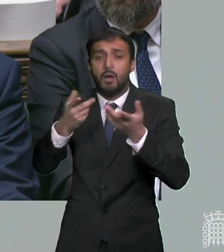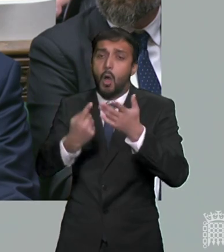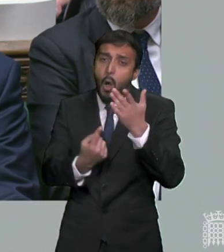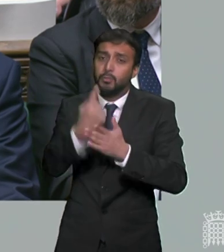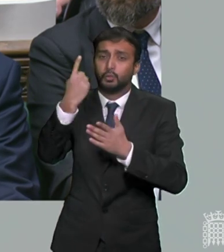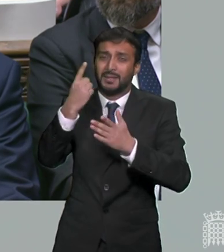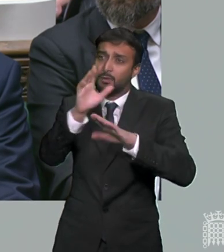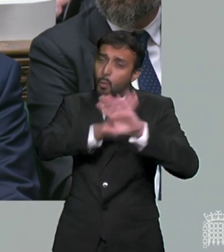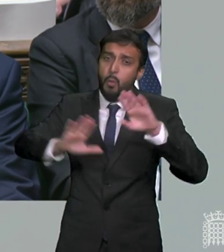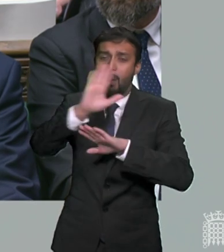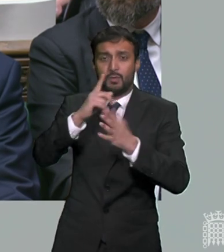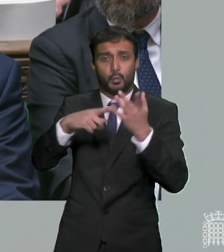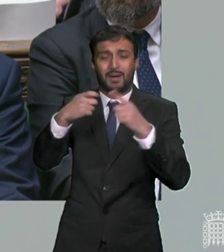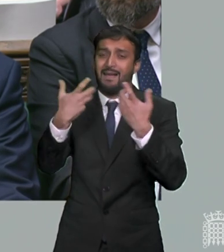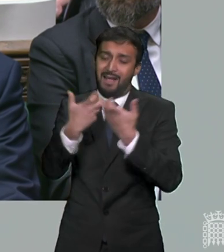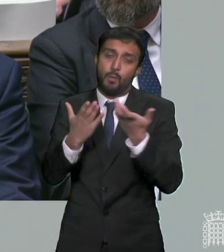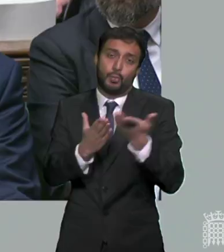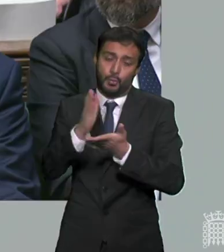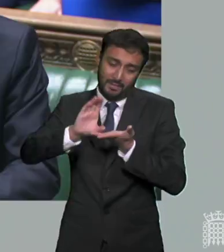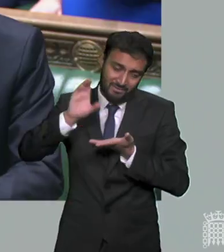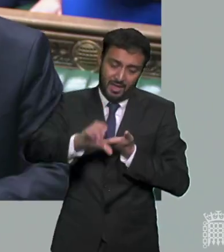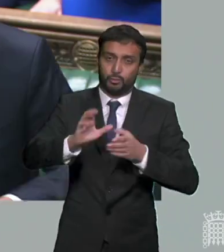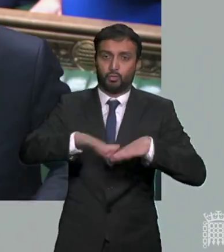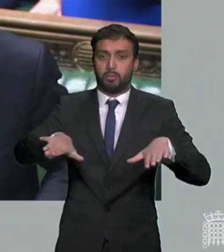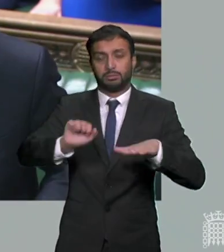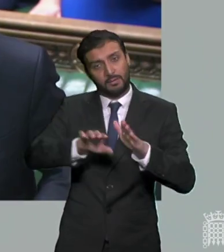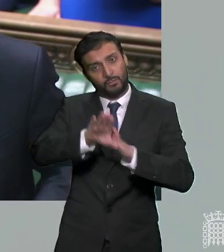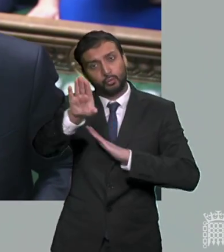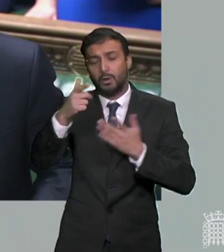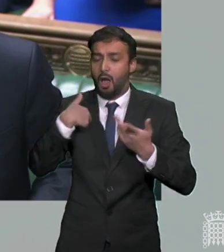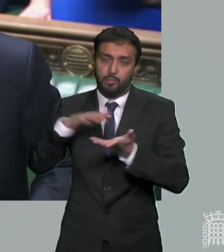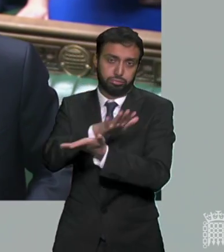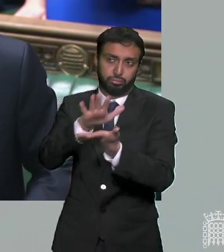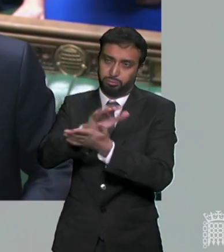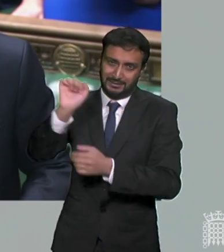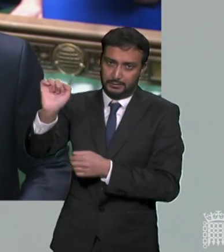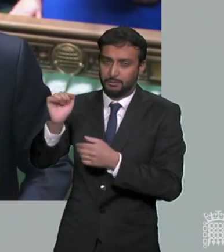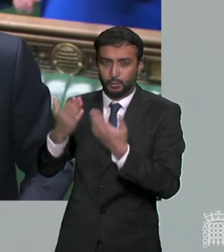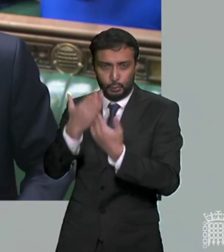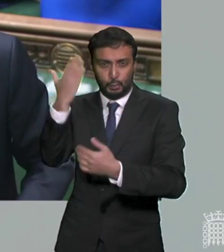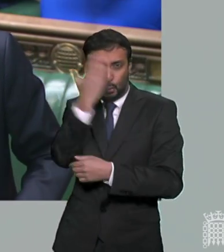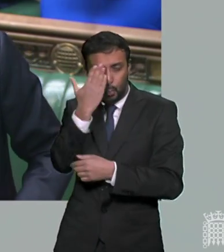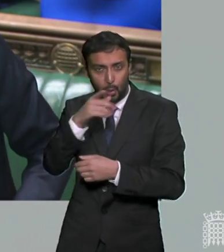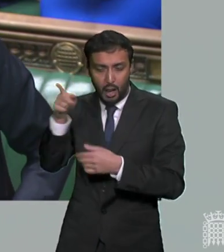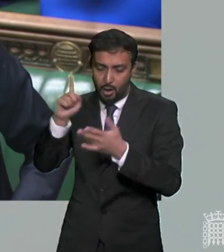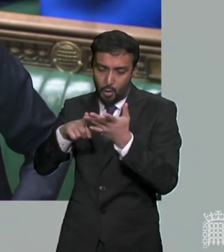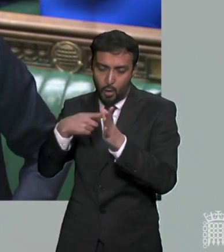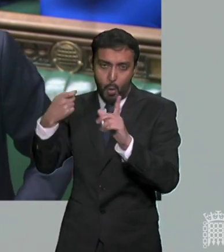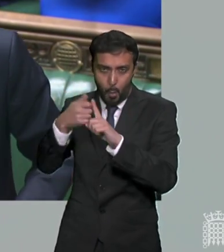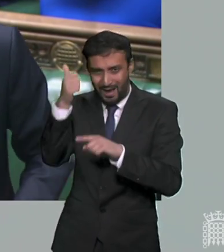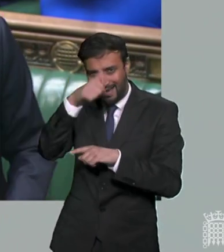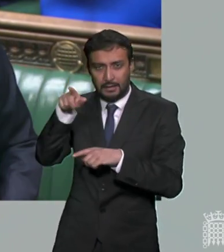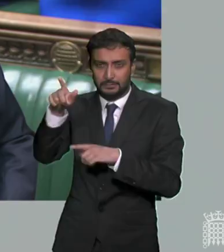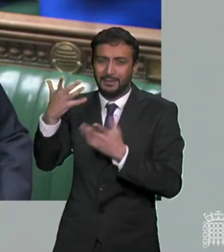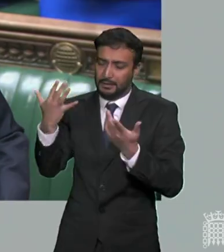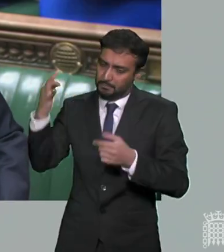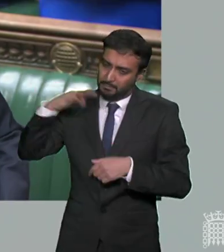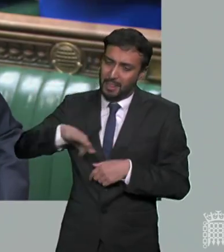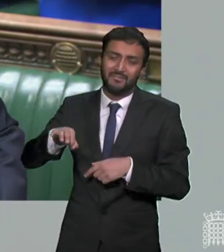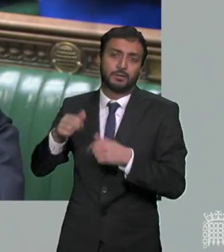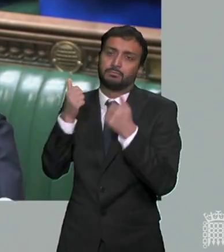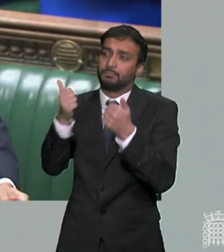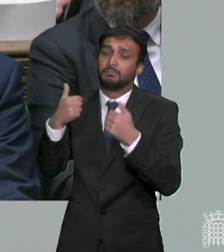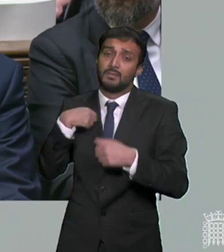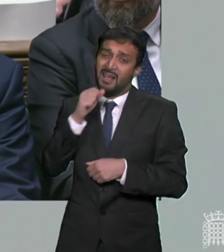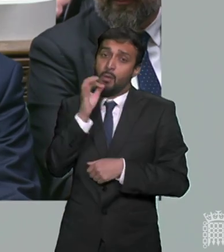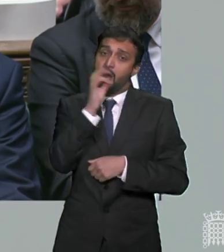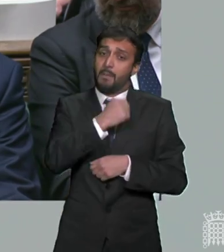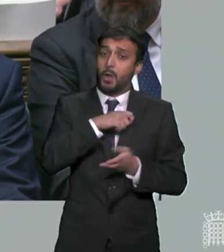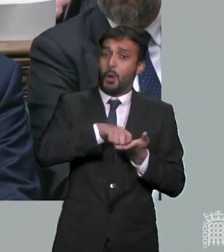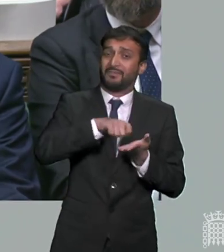I am absolutely delighted that Oak Academy in his constituency is benefiting from our school rebuilding programme, and I will certainly ask my office to keep his kind invitation in mind.